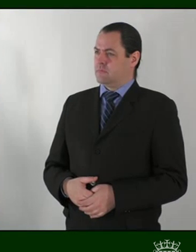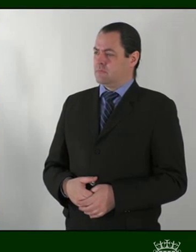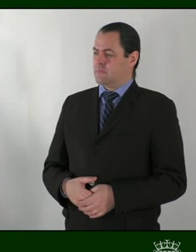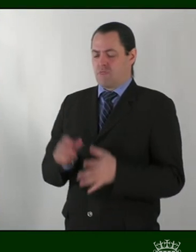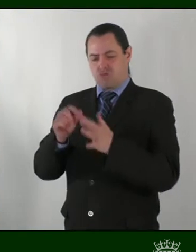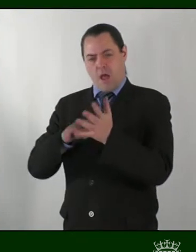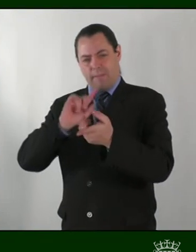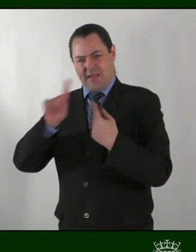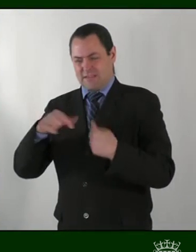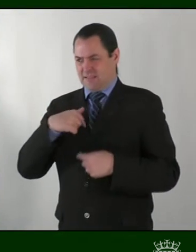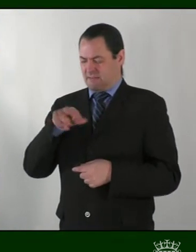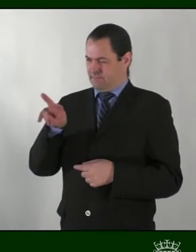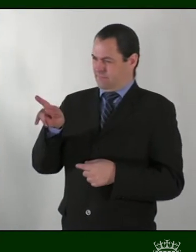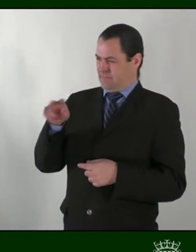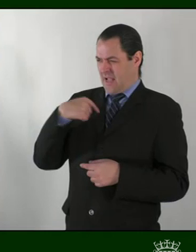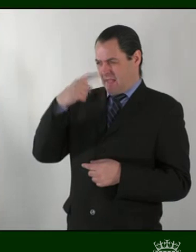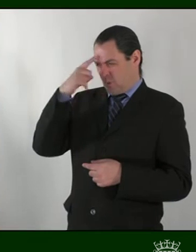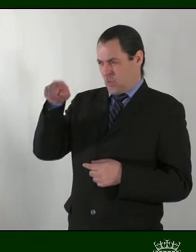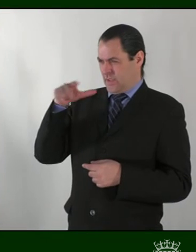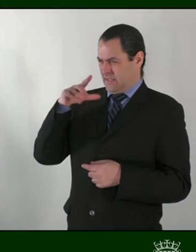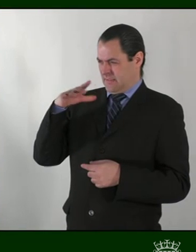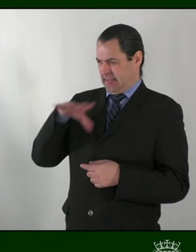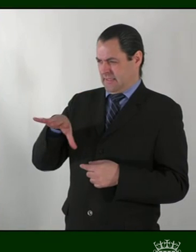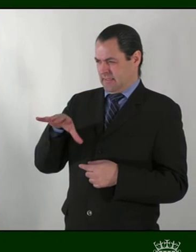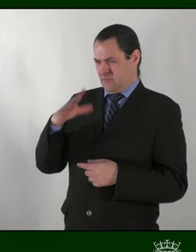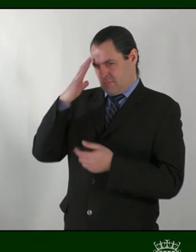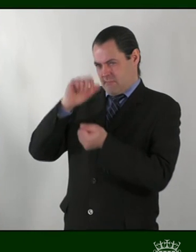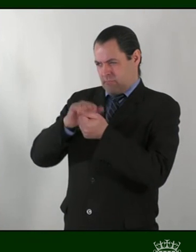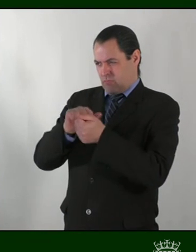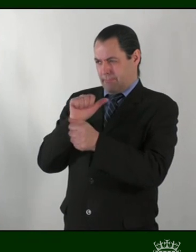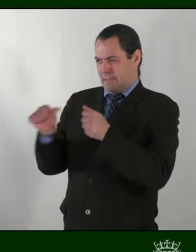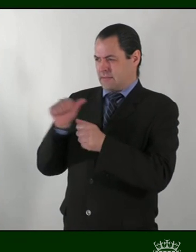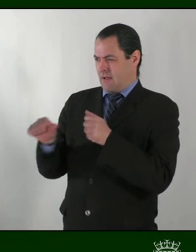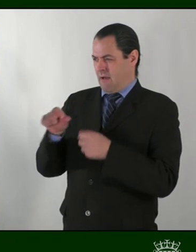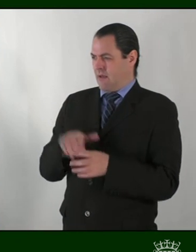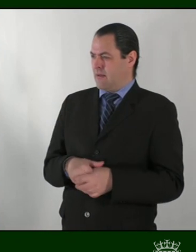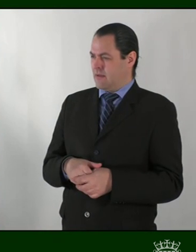I really think the right honourable Gentleman needs to consult his memory better.